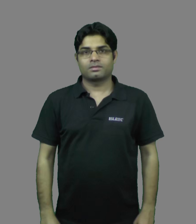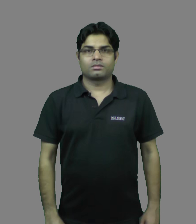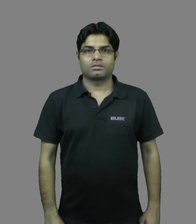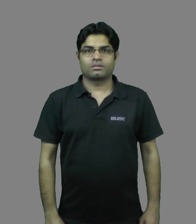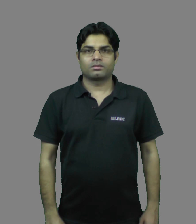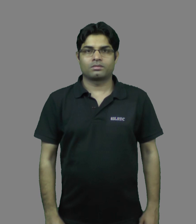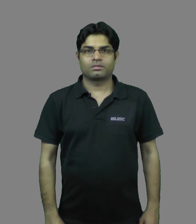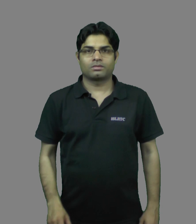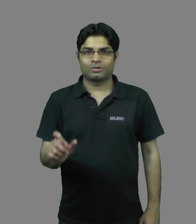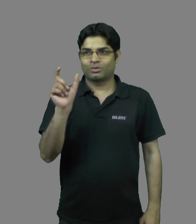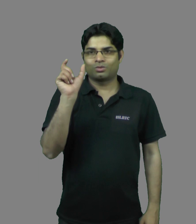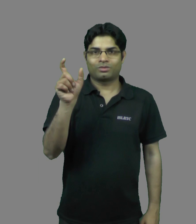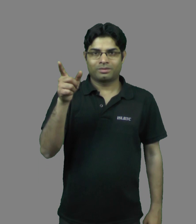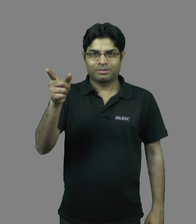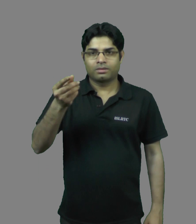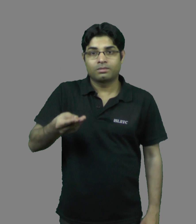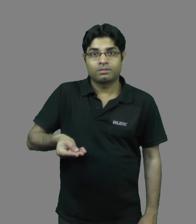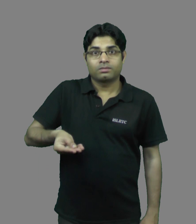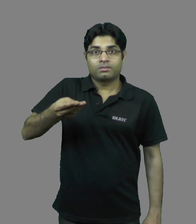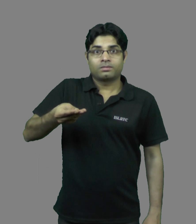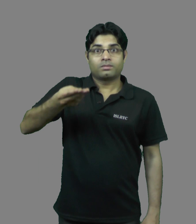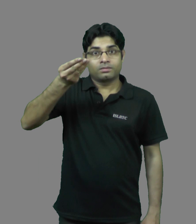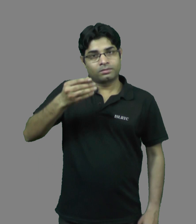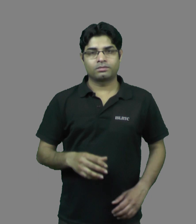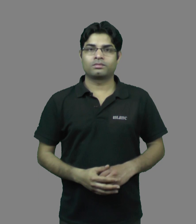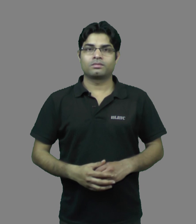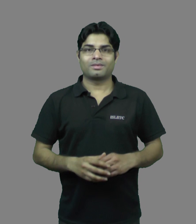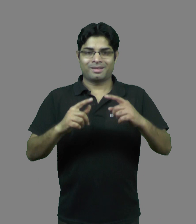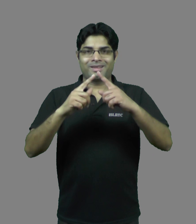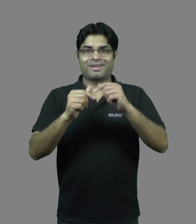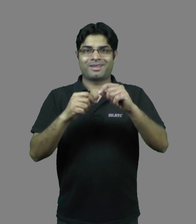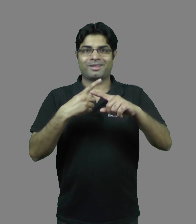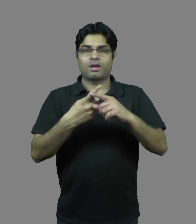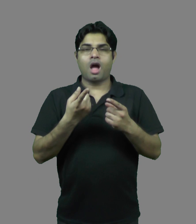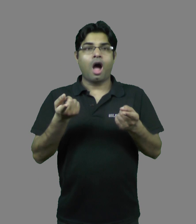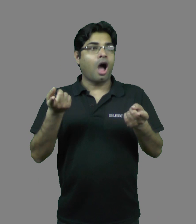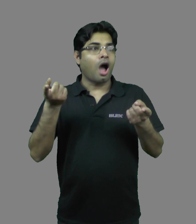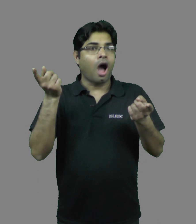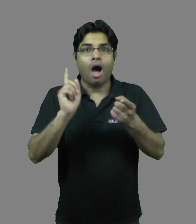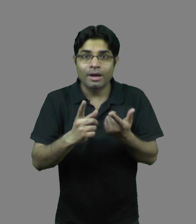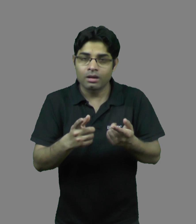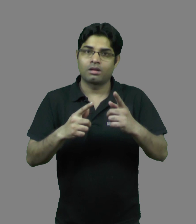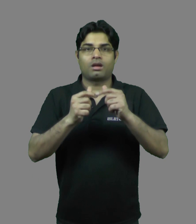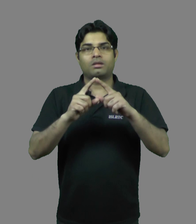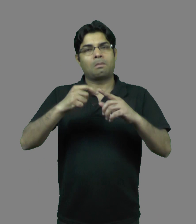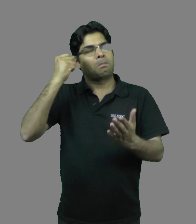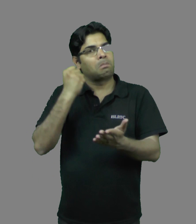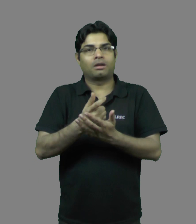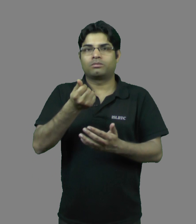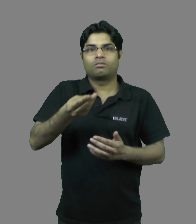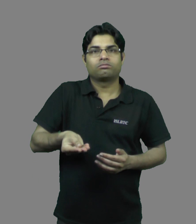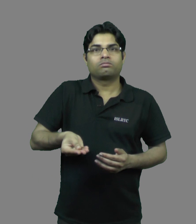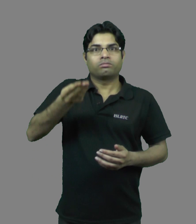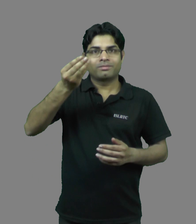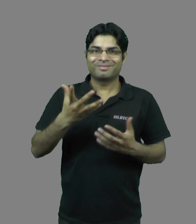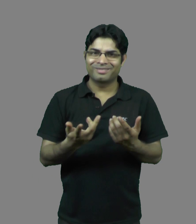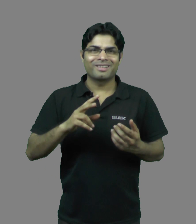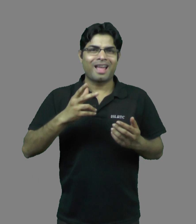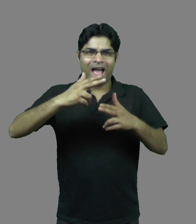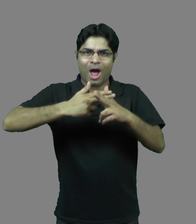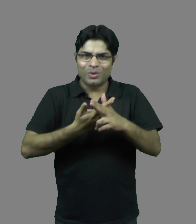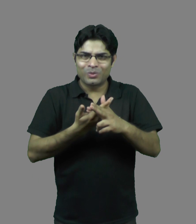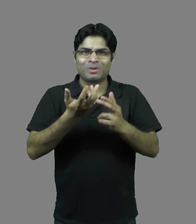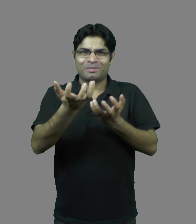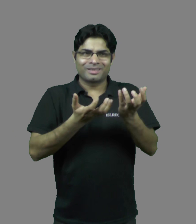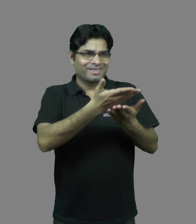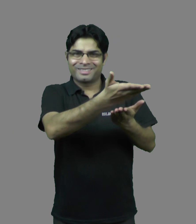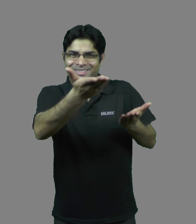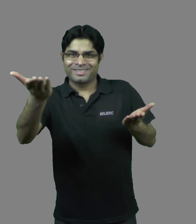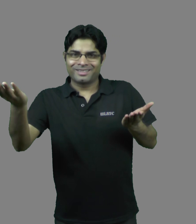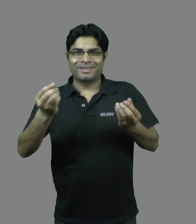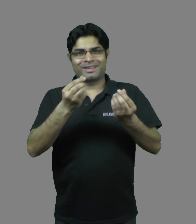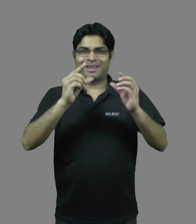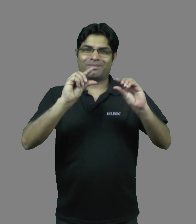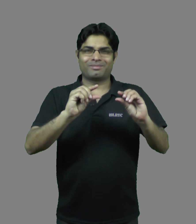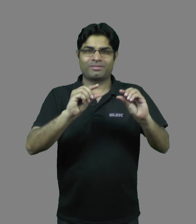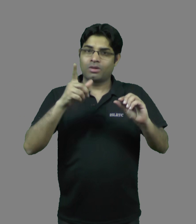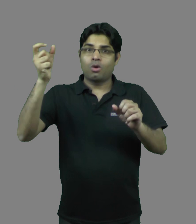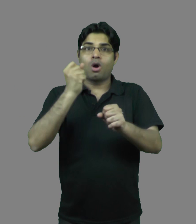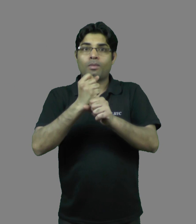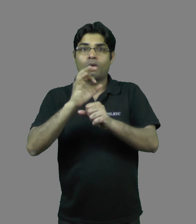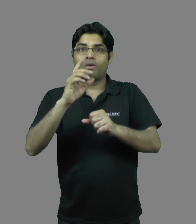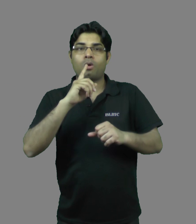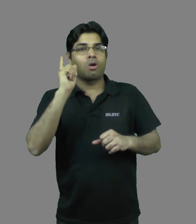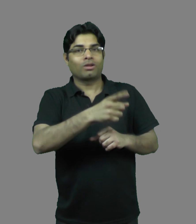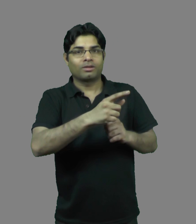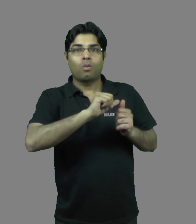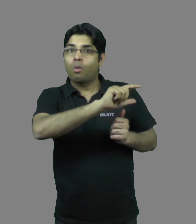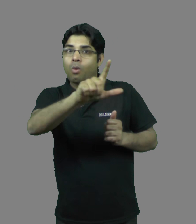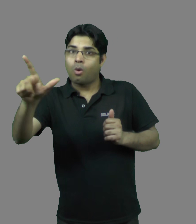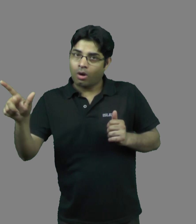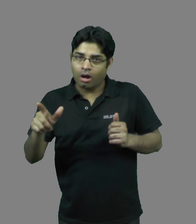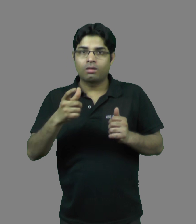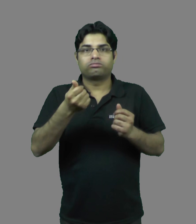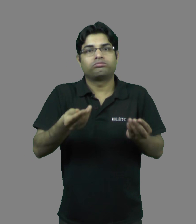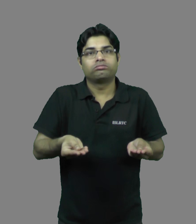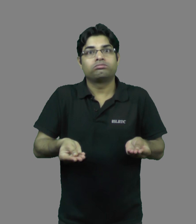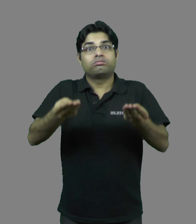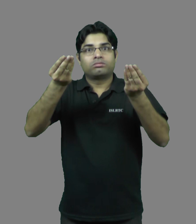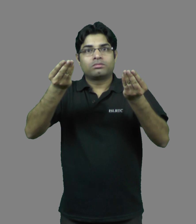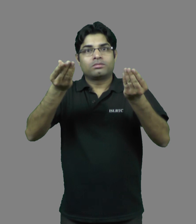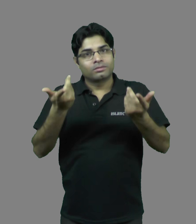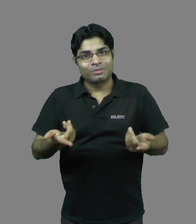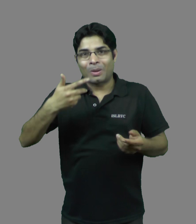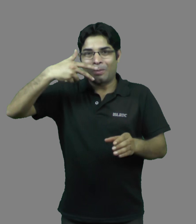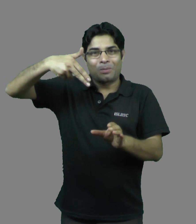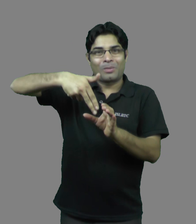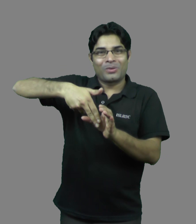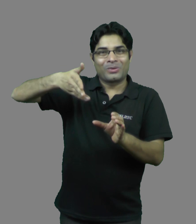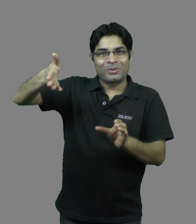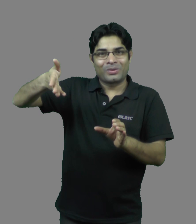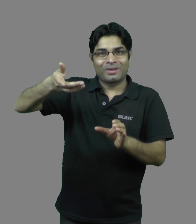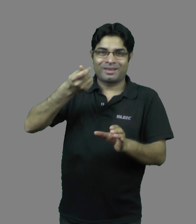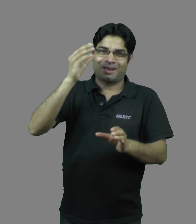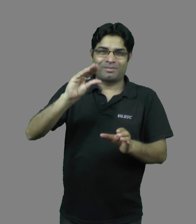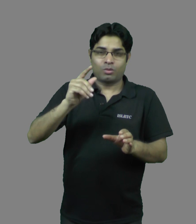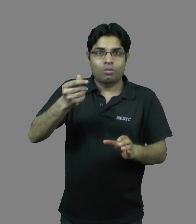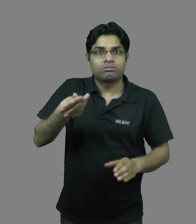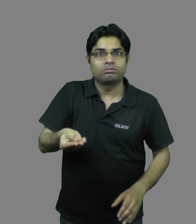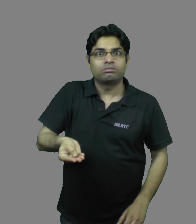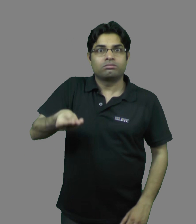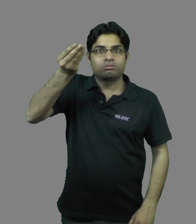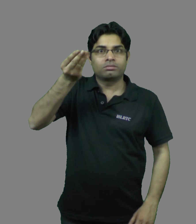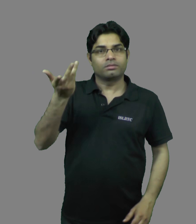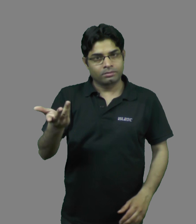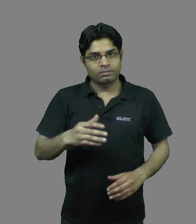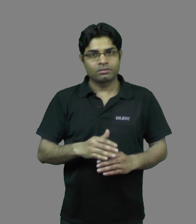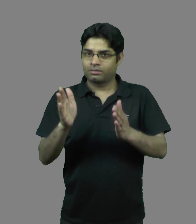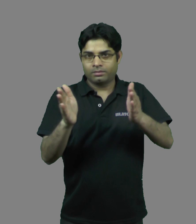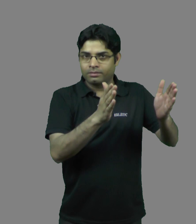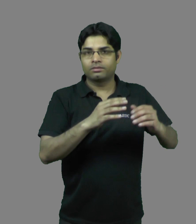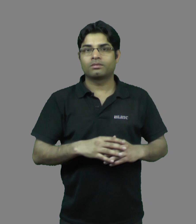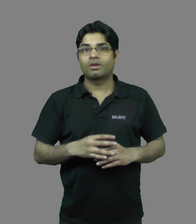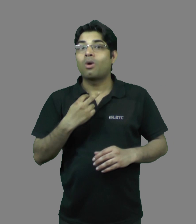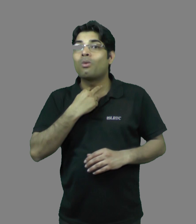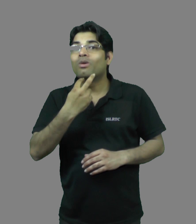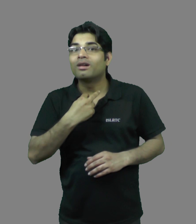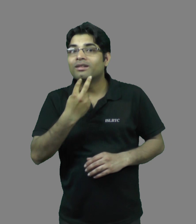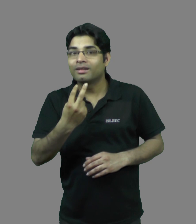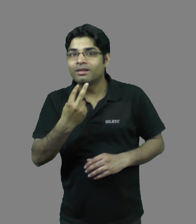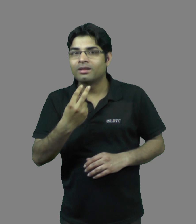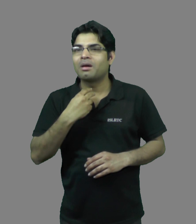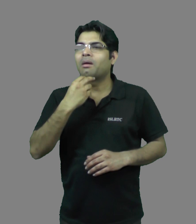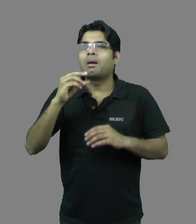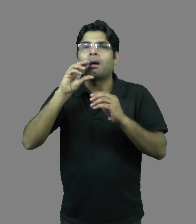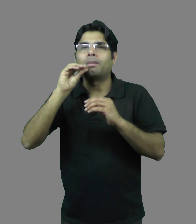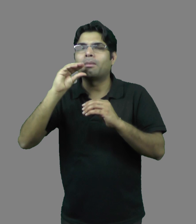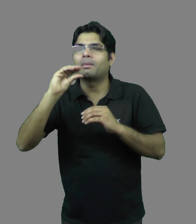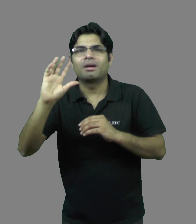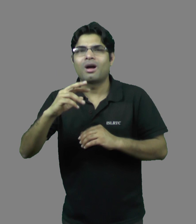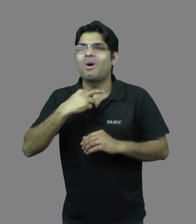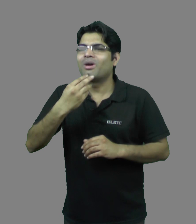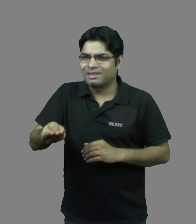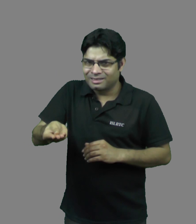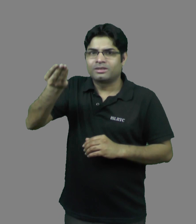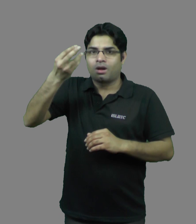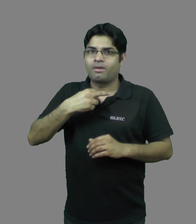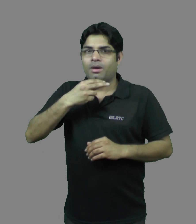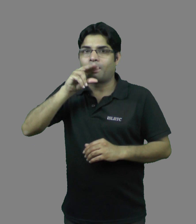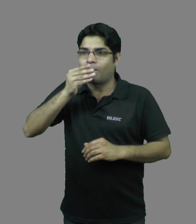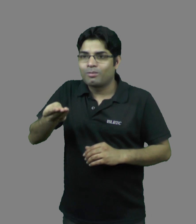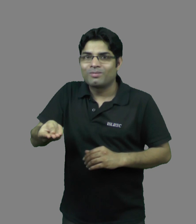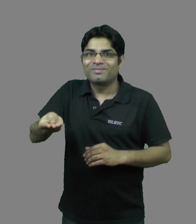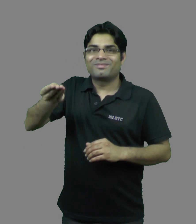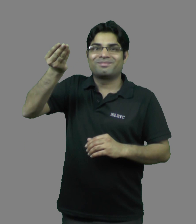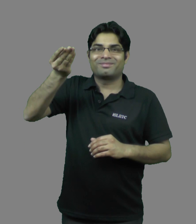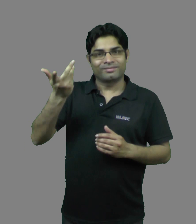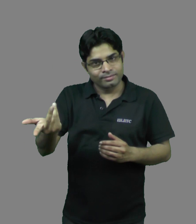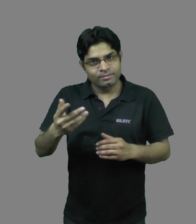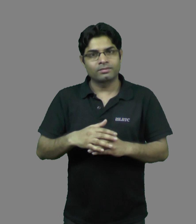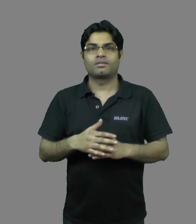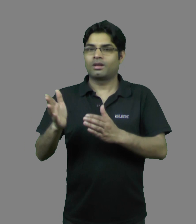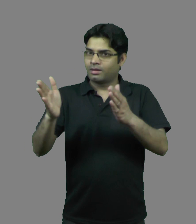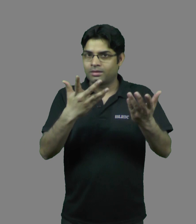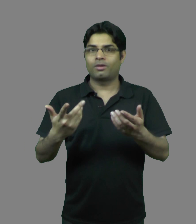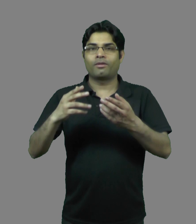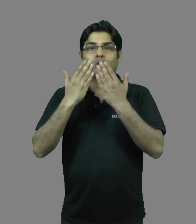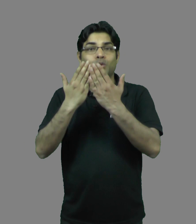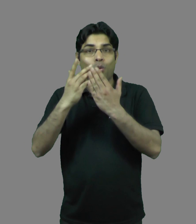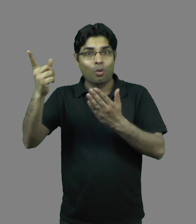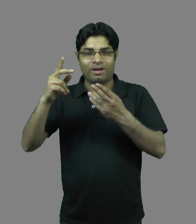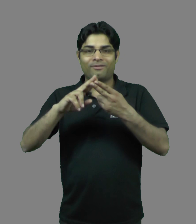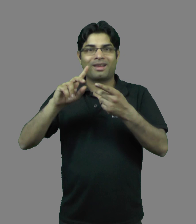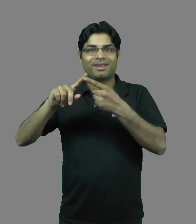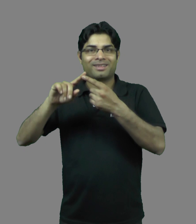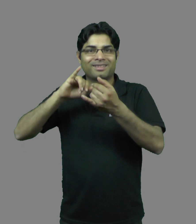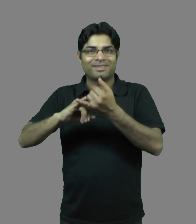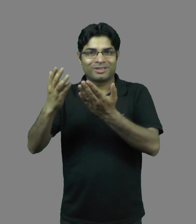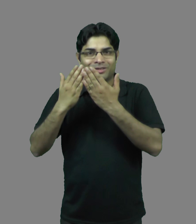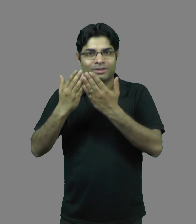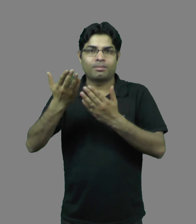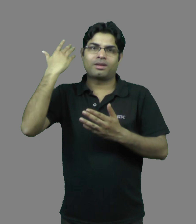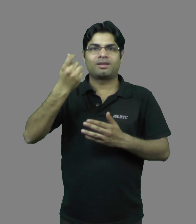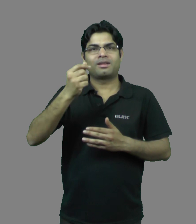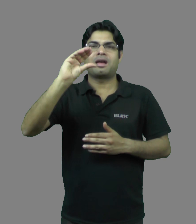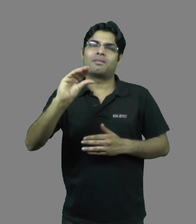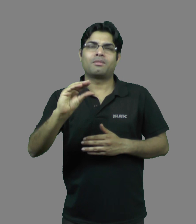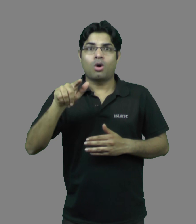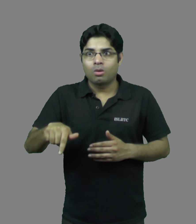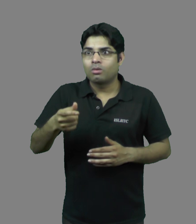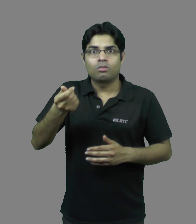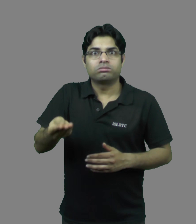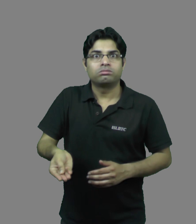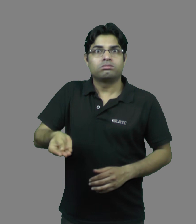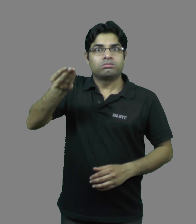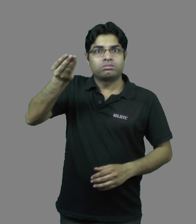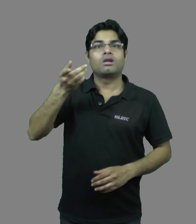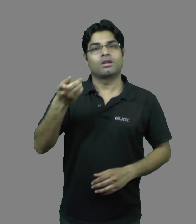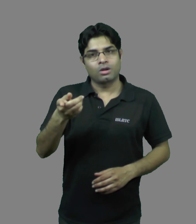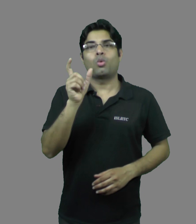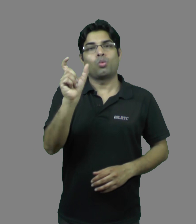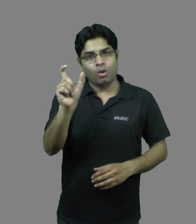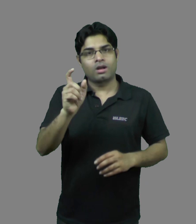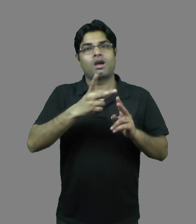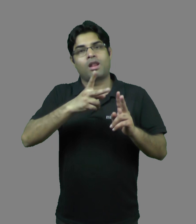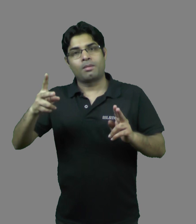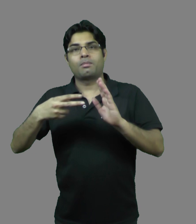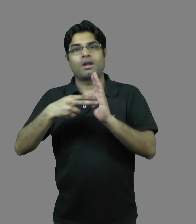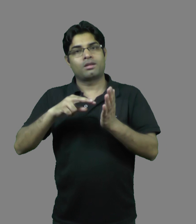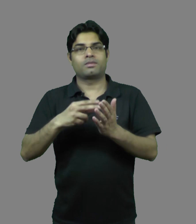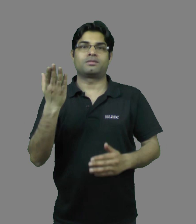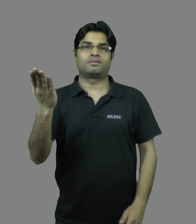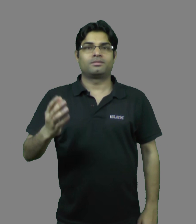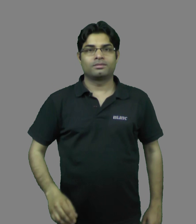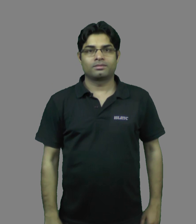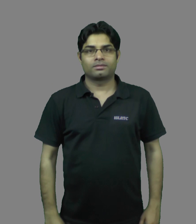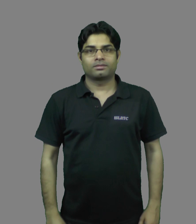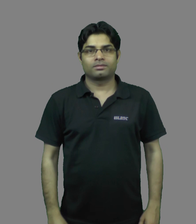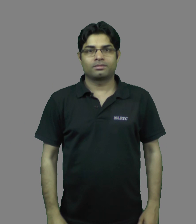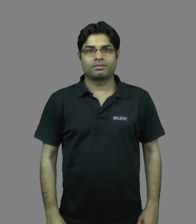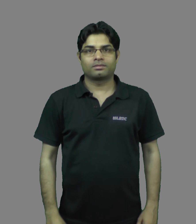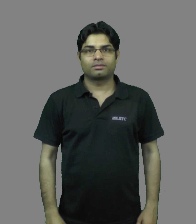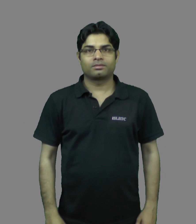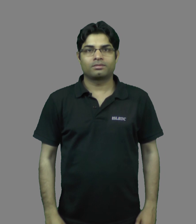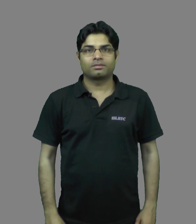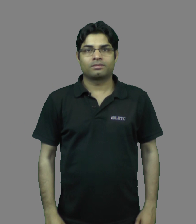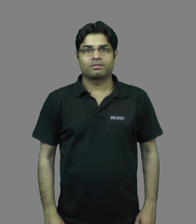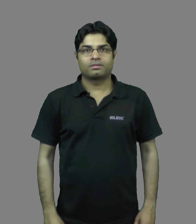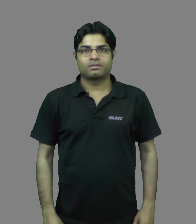Raise Increase